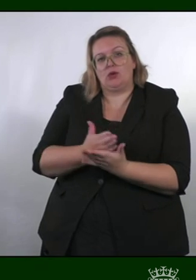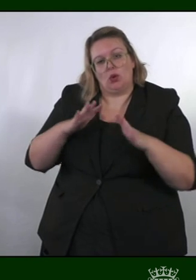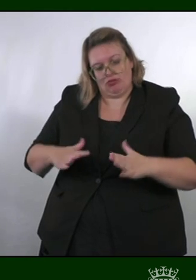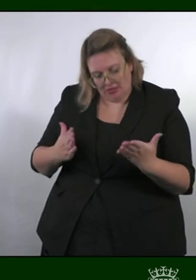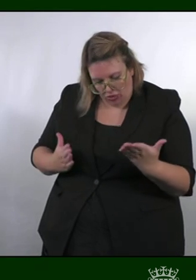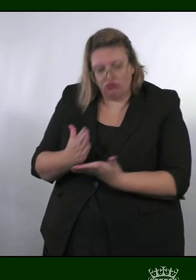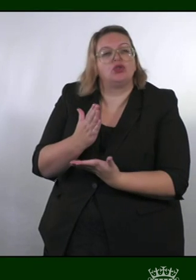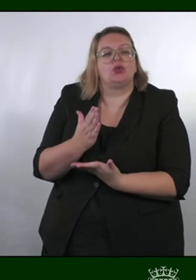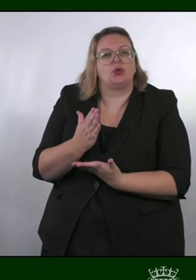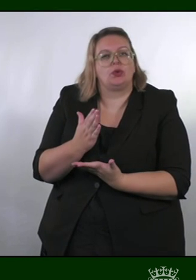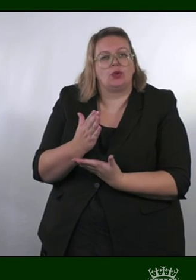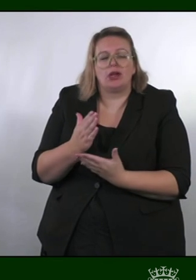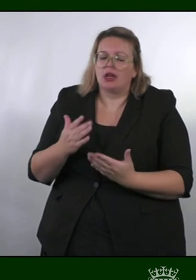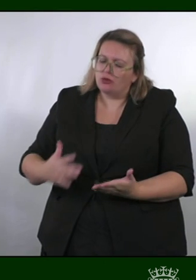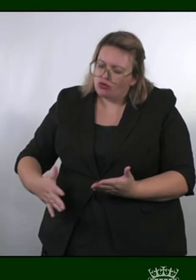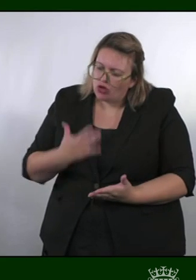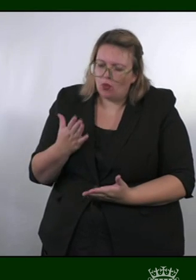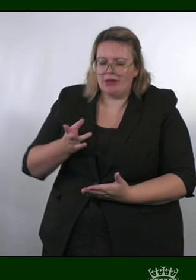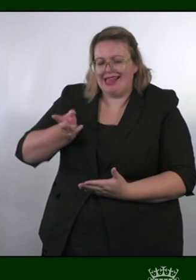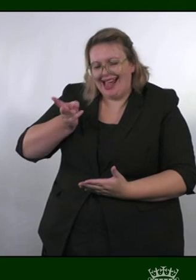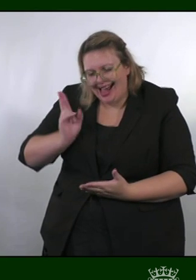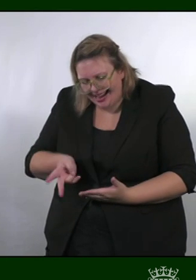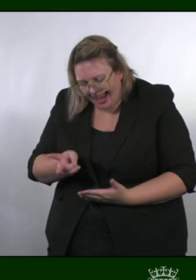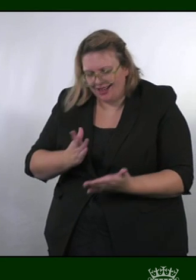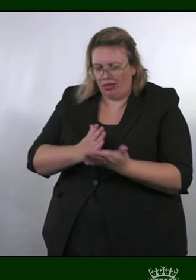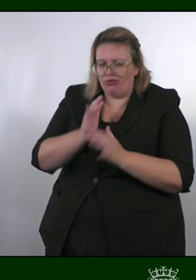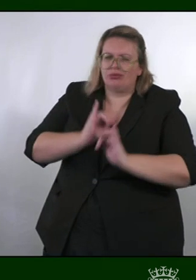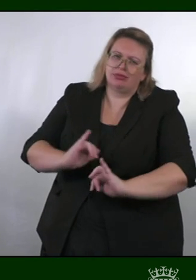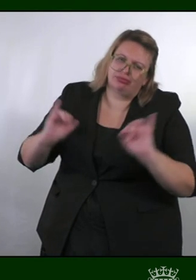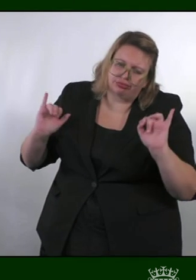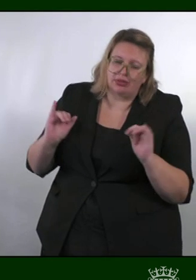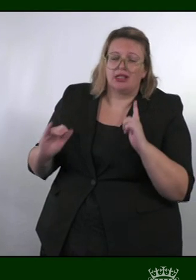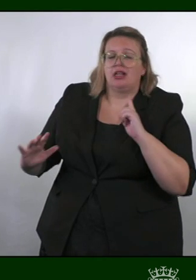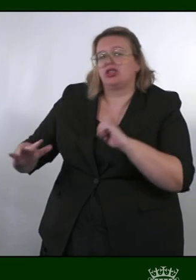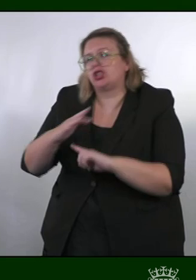Once topped up with universal credit, those on low incomes will receive at least 80% of their normal income.